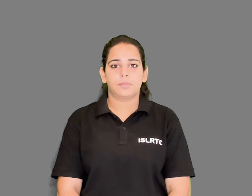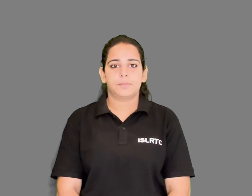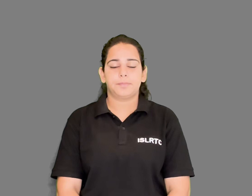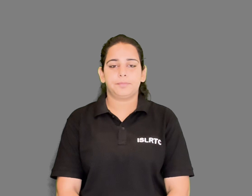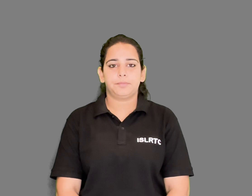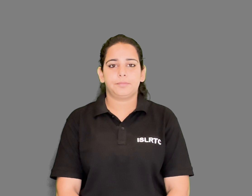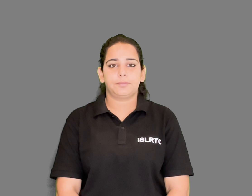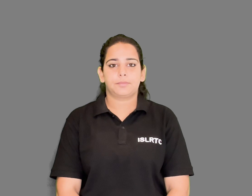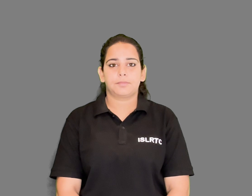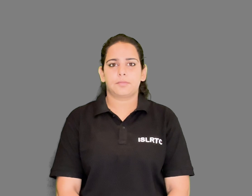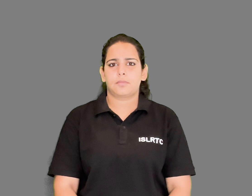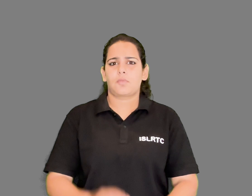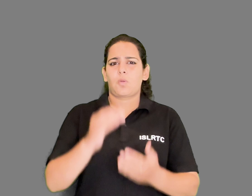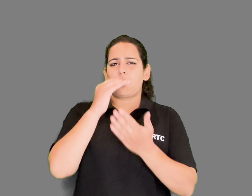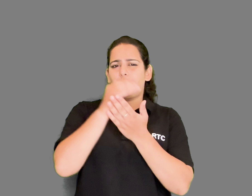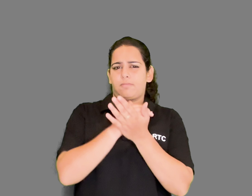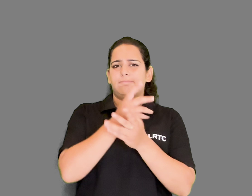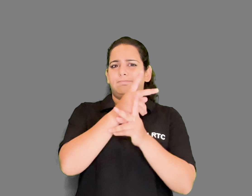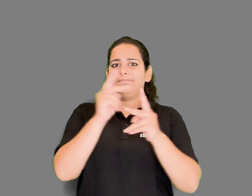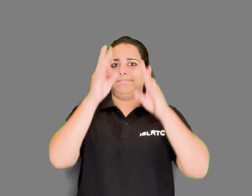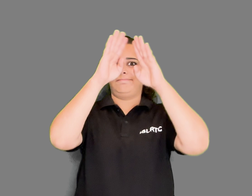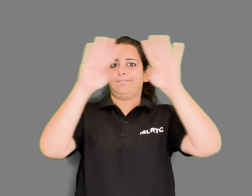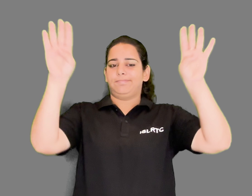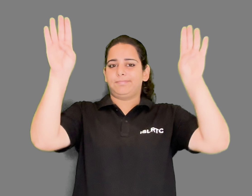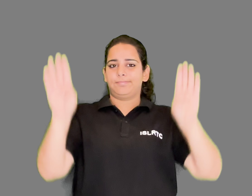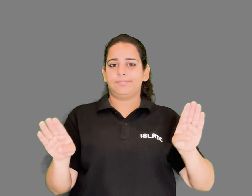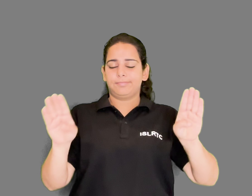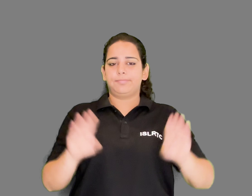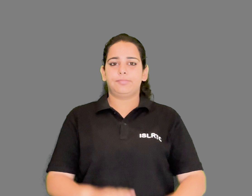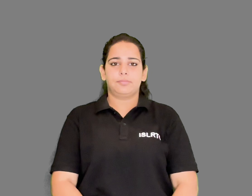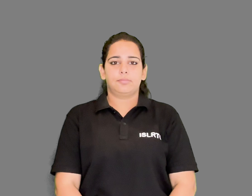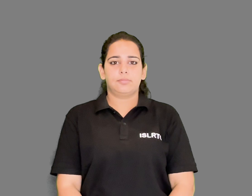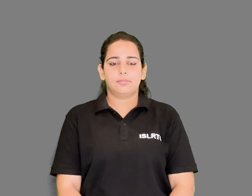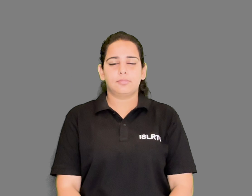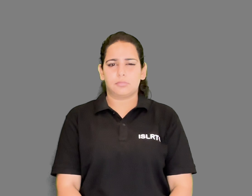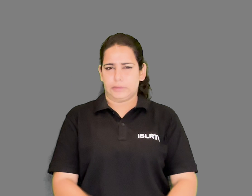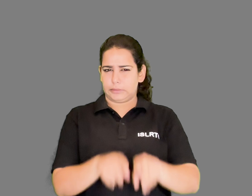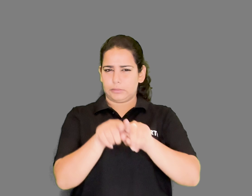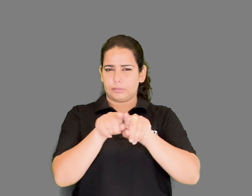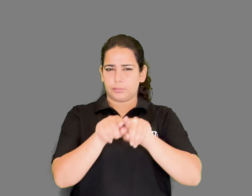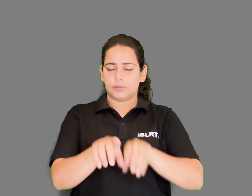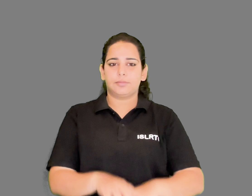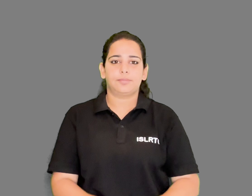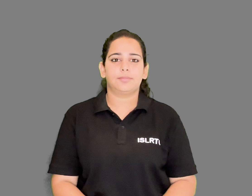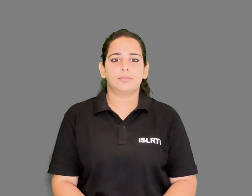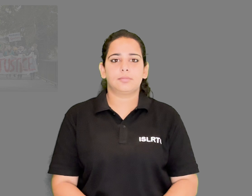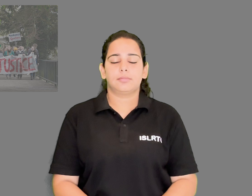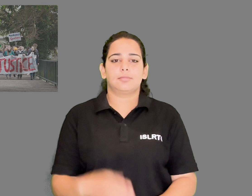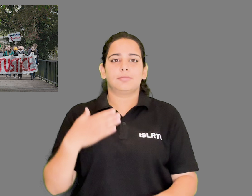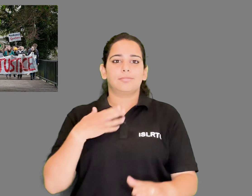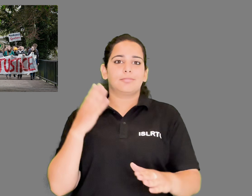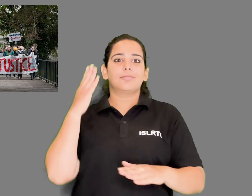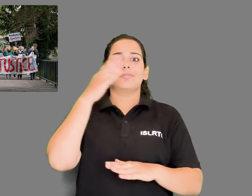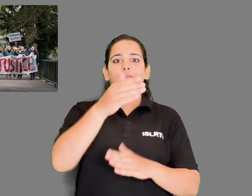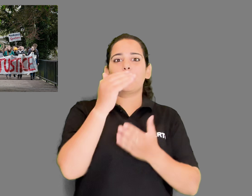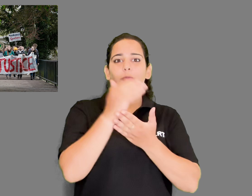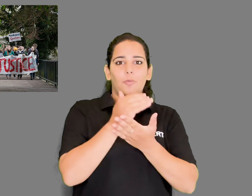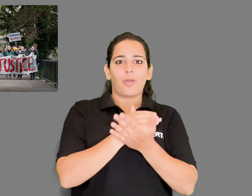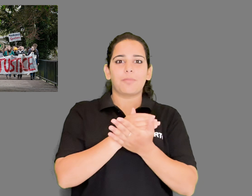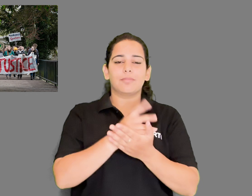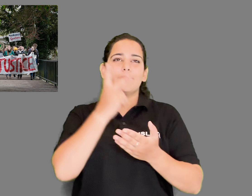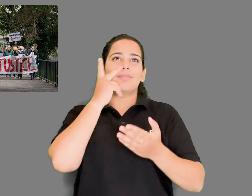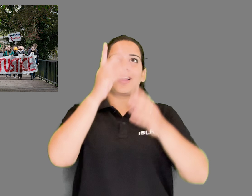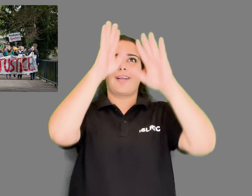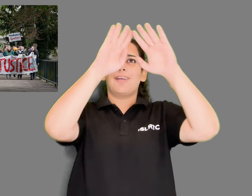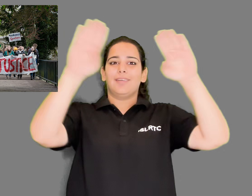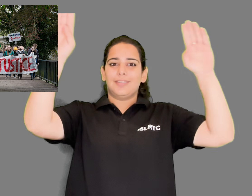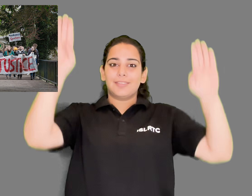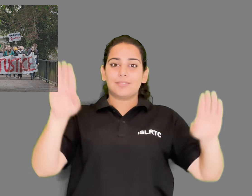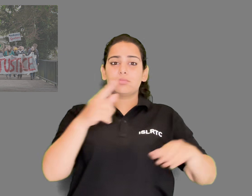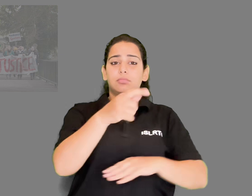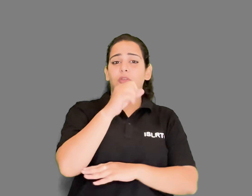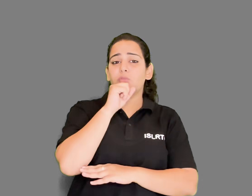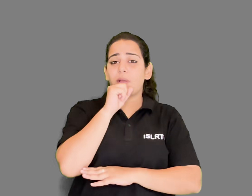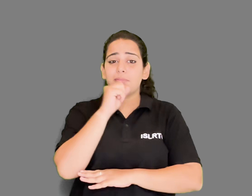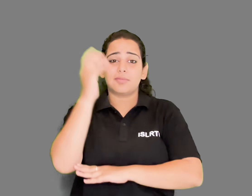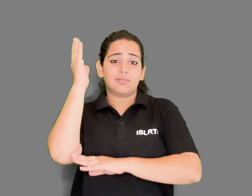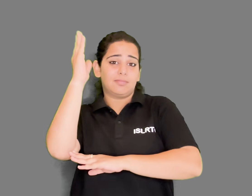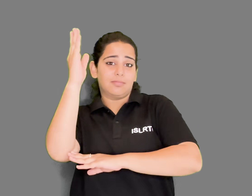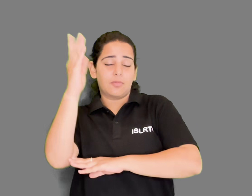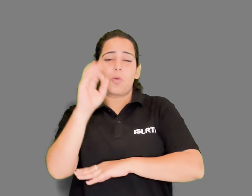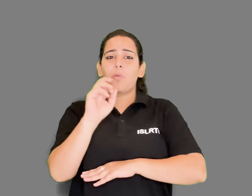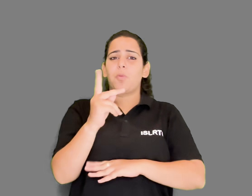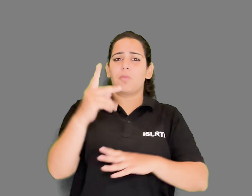Assembly A group of people gathered together in one place for a common pupose